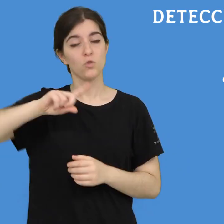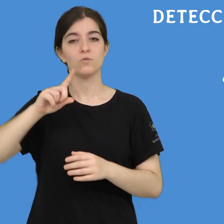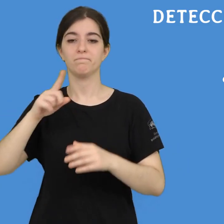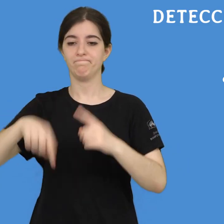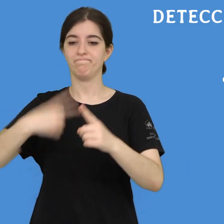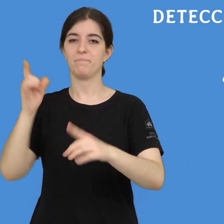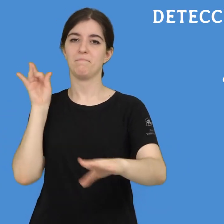despues